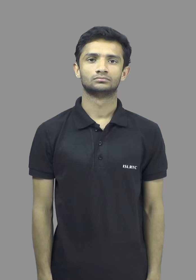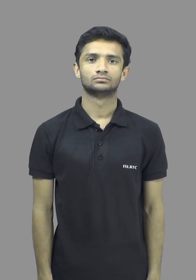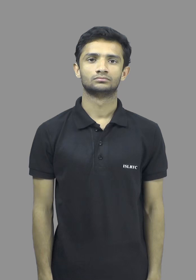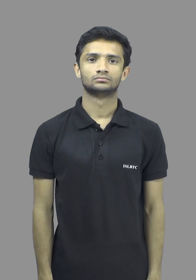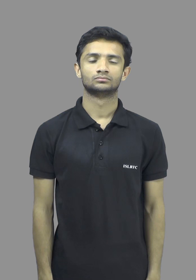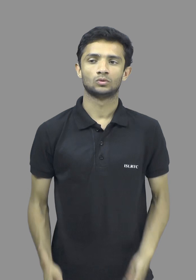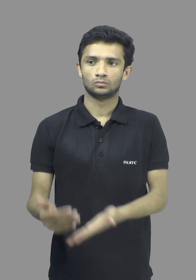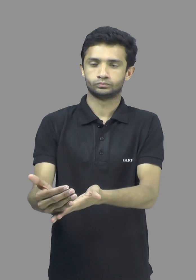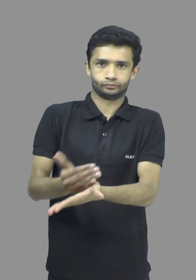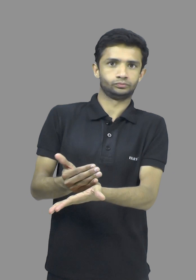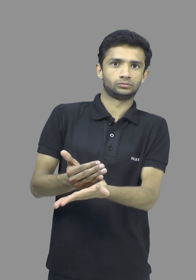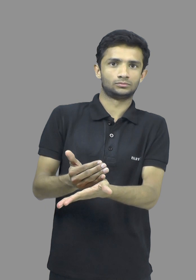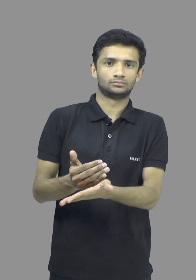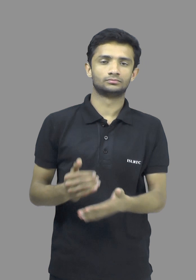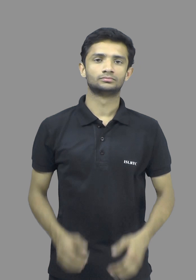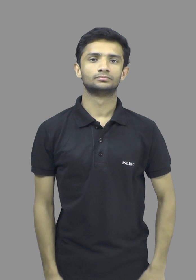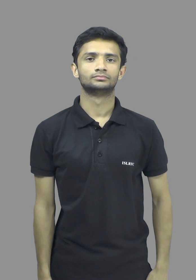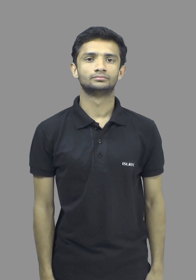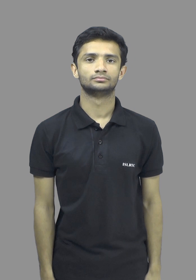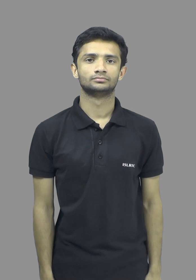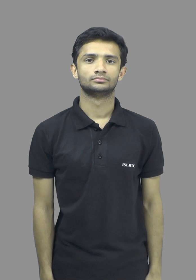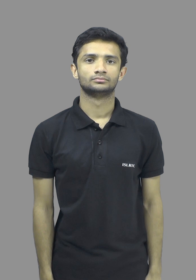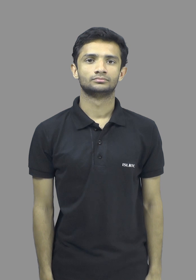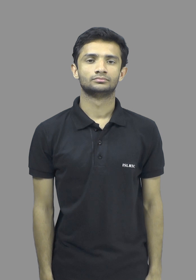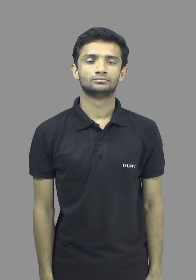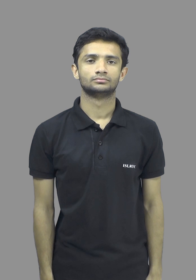Defend Protect